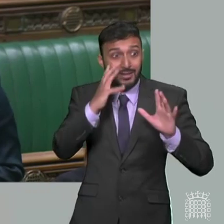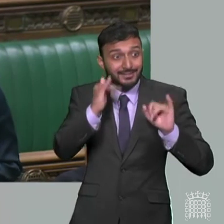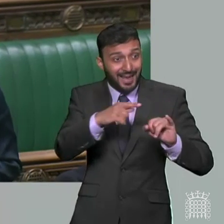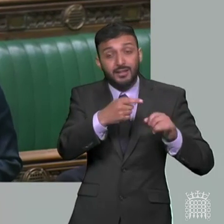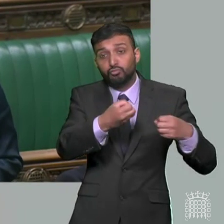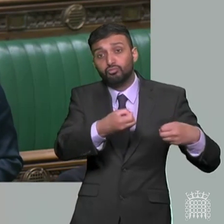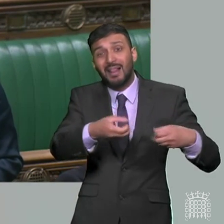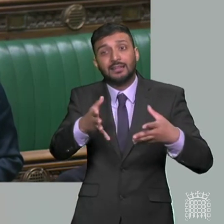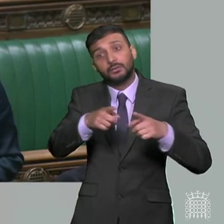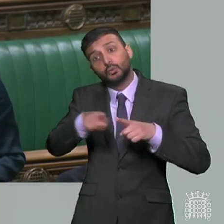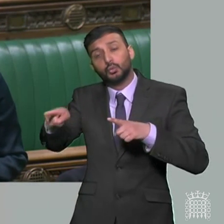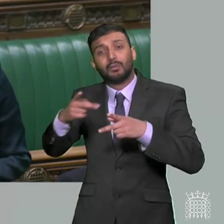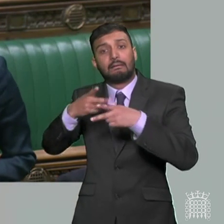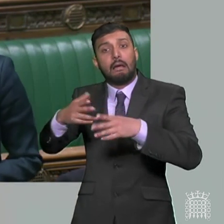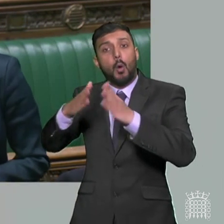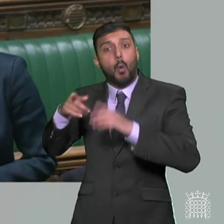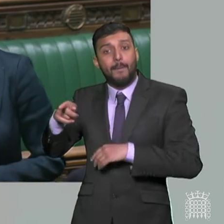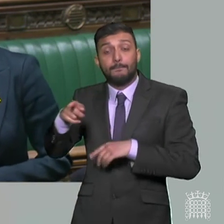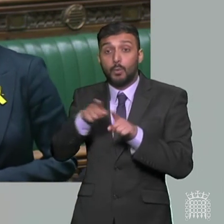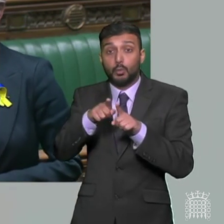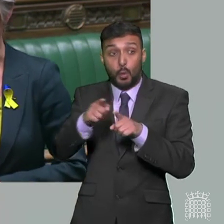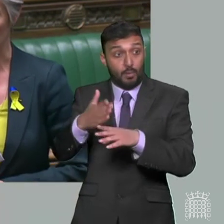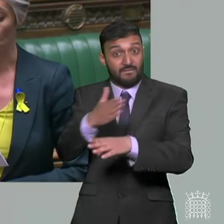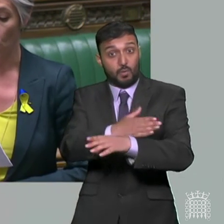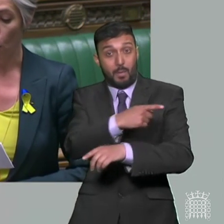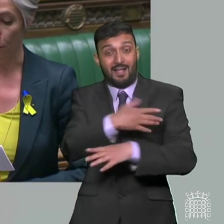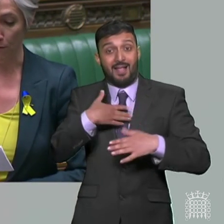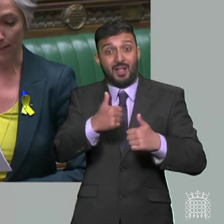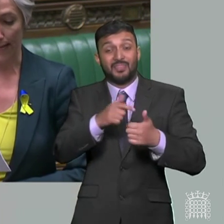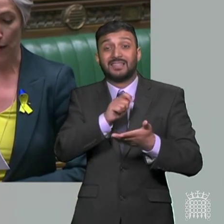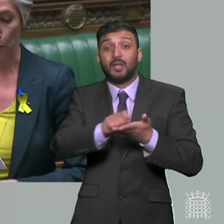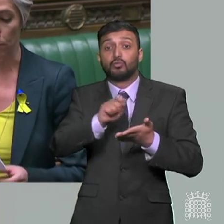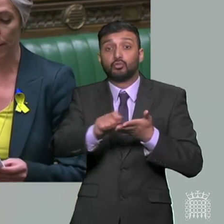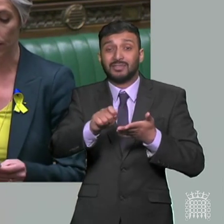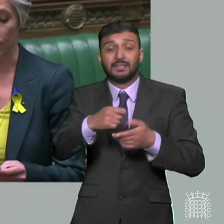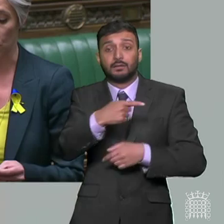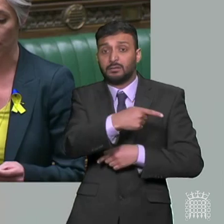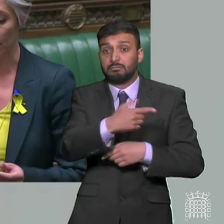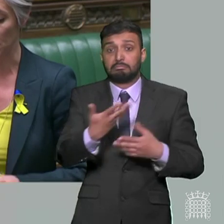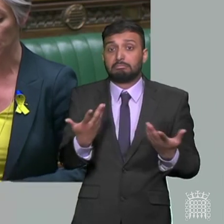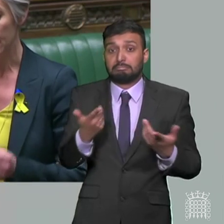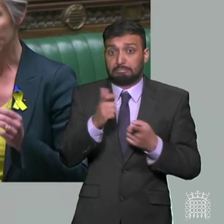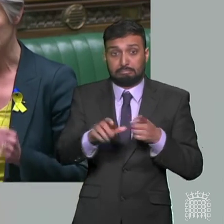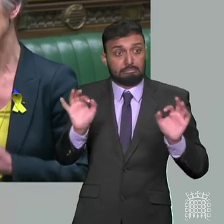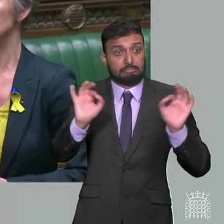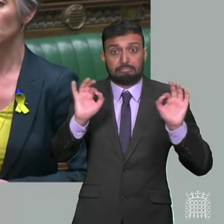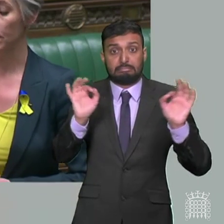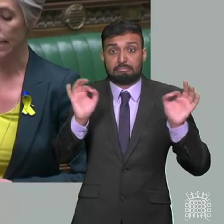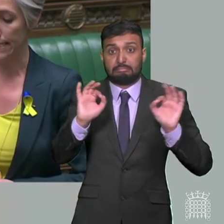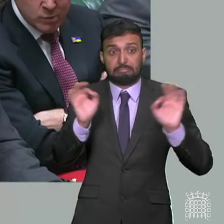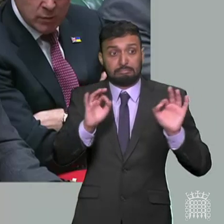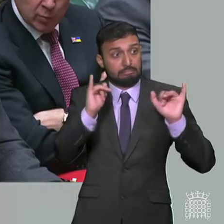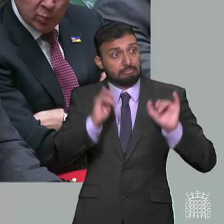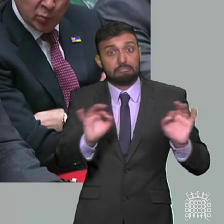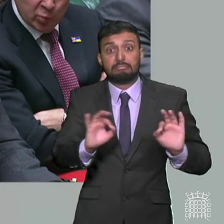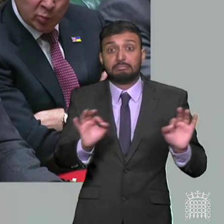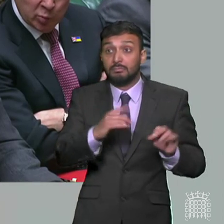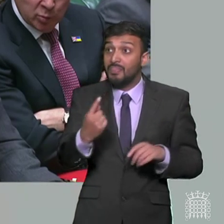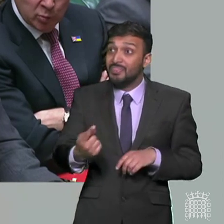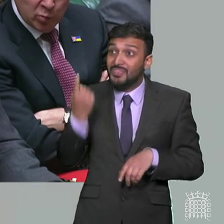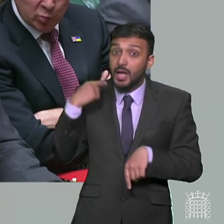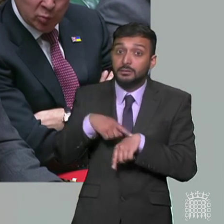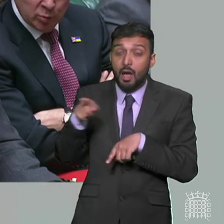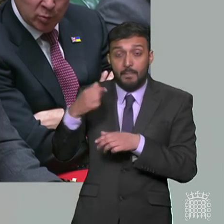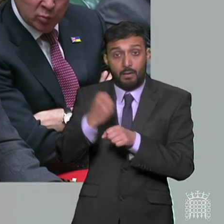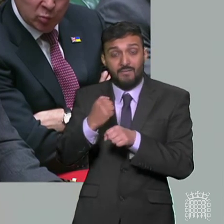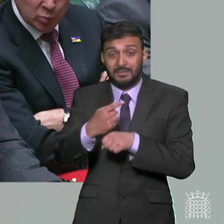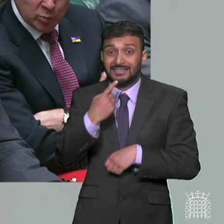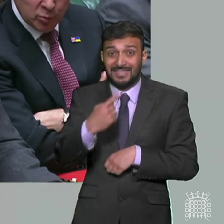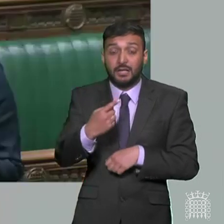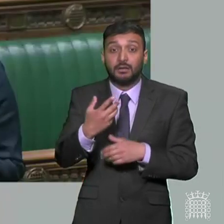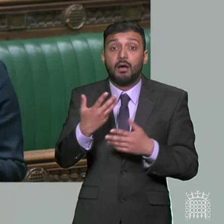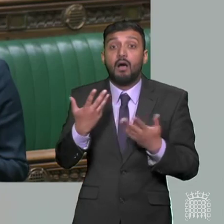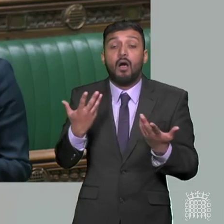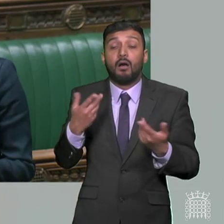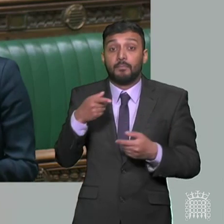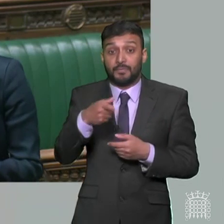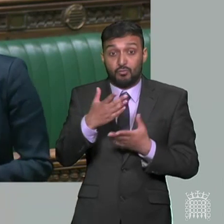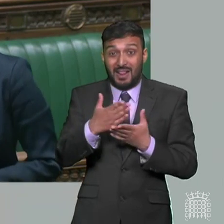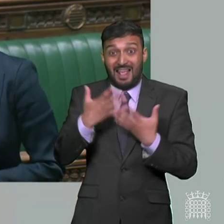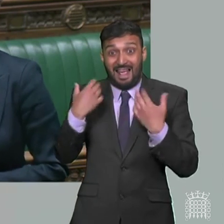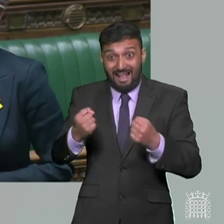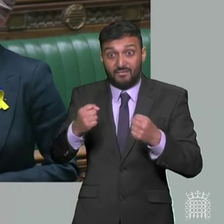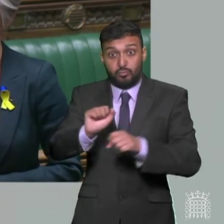The court also found no evidence that the former Health Secretary addressed the issue of the risk to care home residents of such transmission, despite the Government insisting at the time that a “protective ring” had been thrown around care homes.